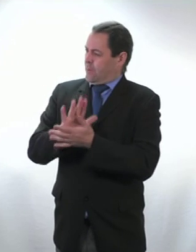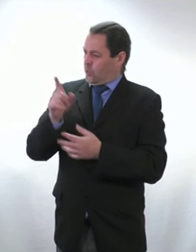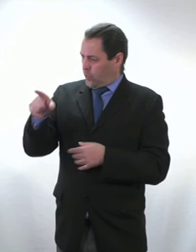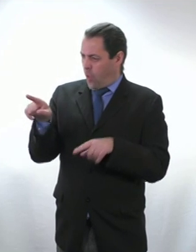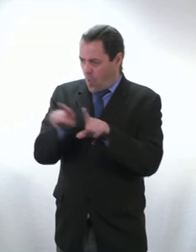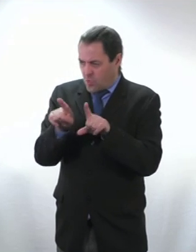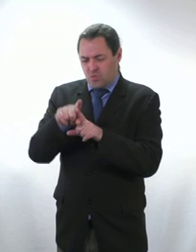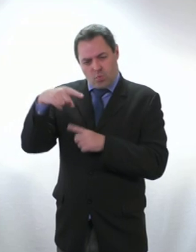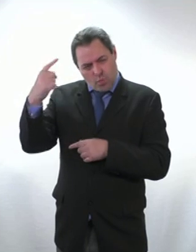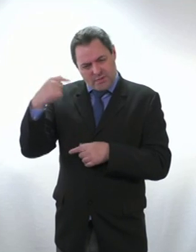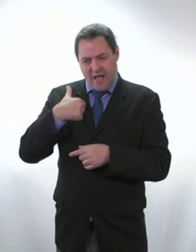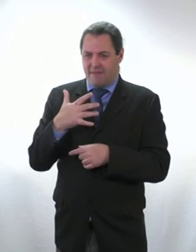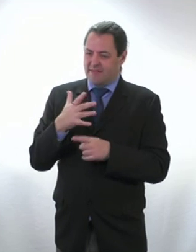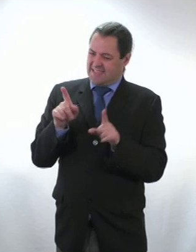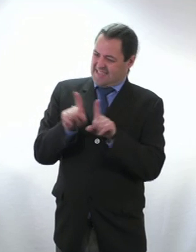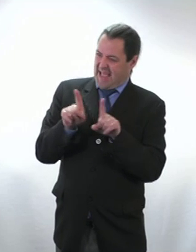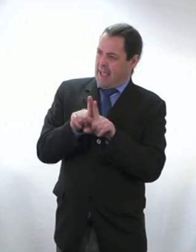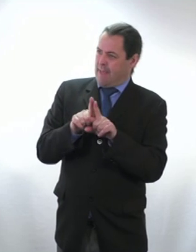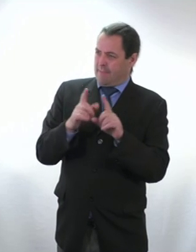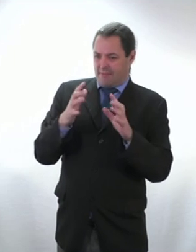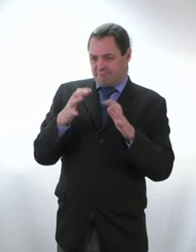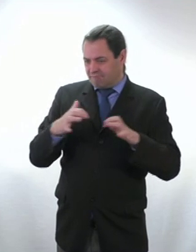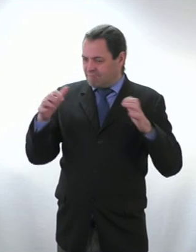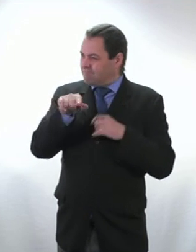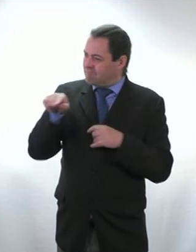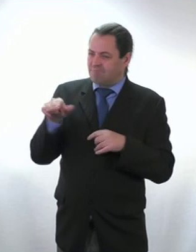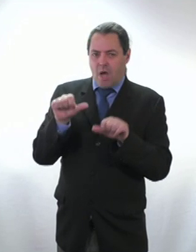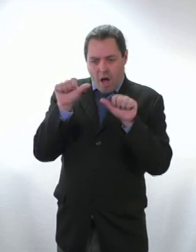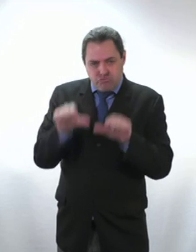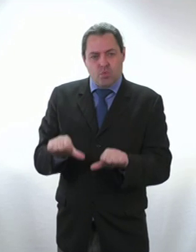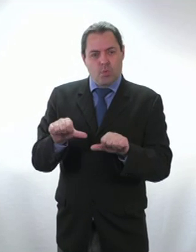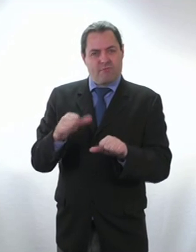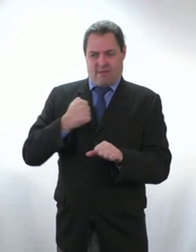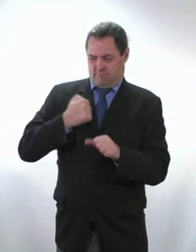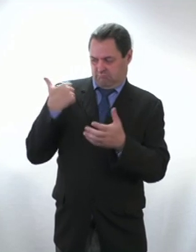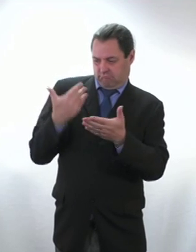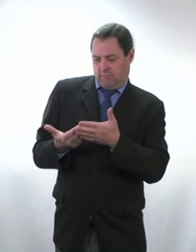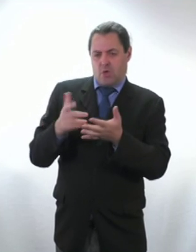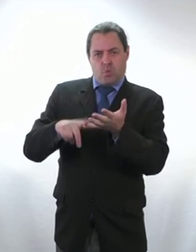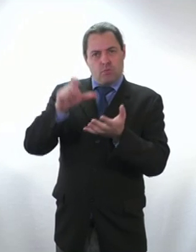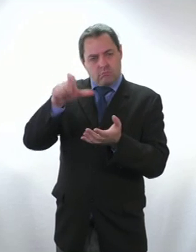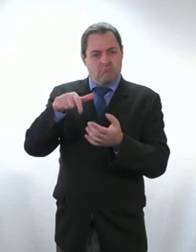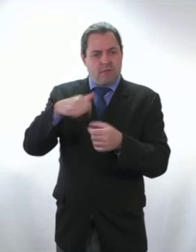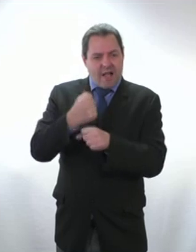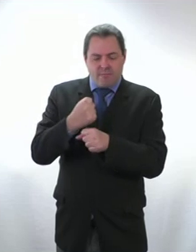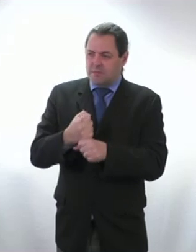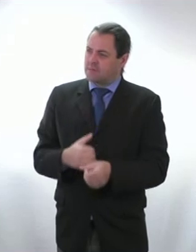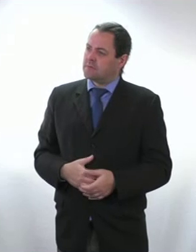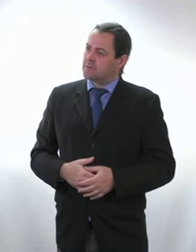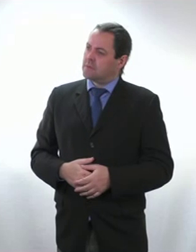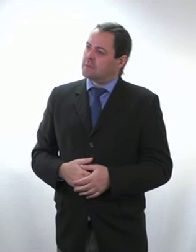Gentleman joins the Opposition in support—and approval now—of what the Government have done with universal credit.